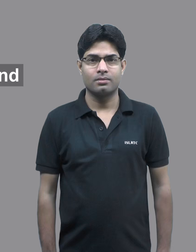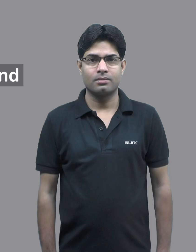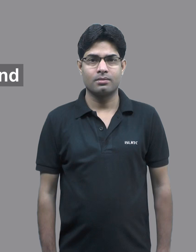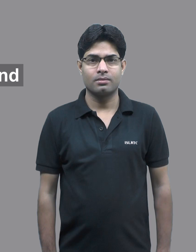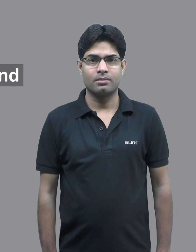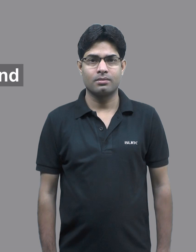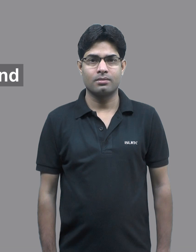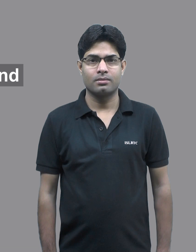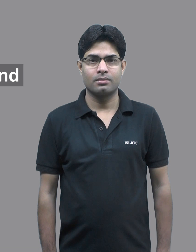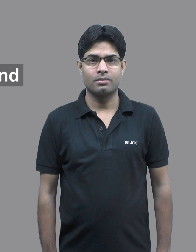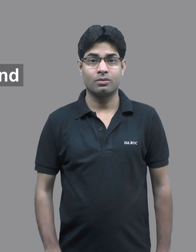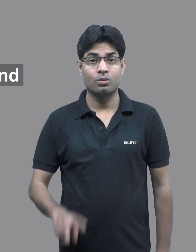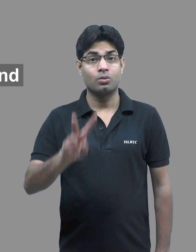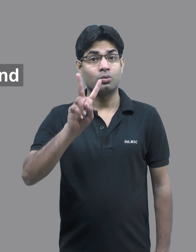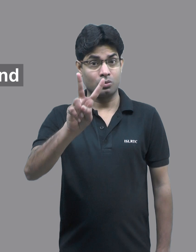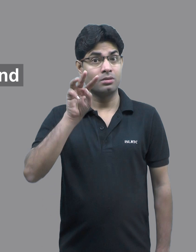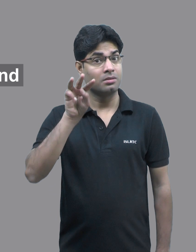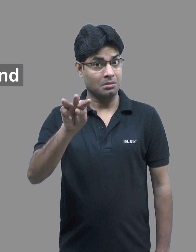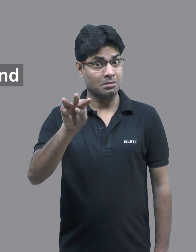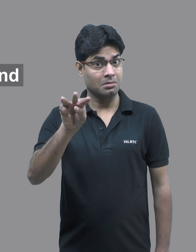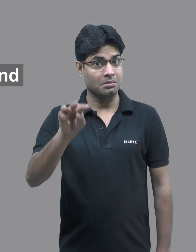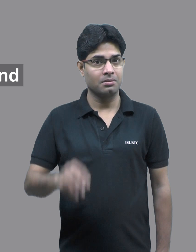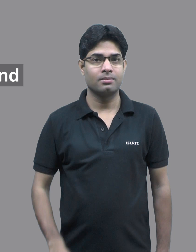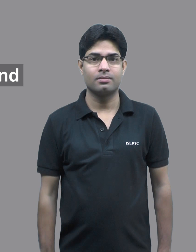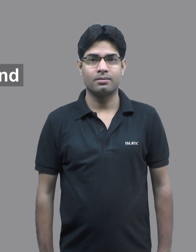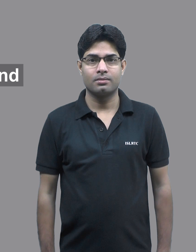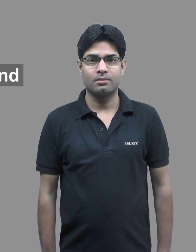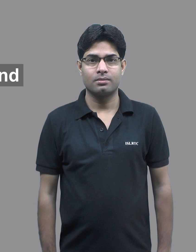2000 Two Thousand